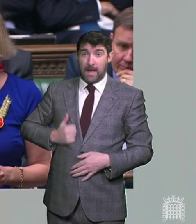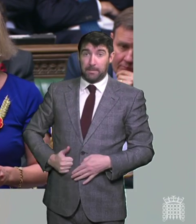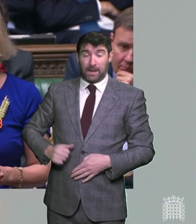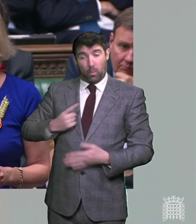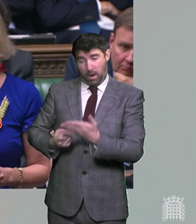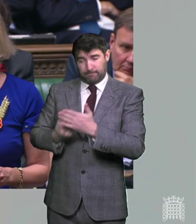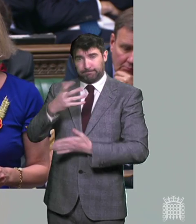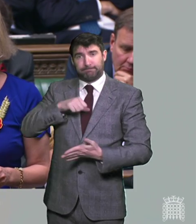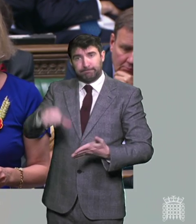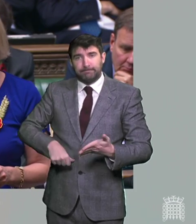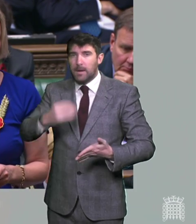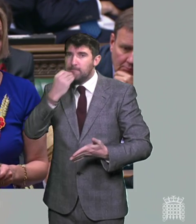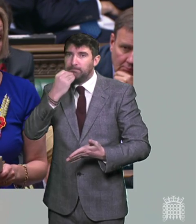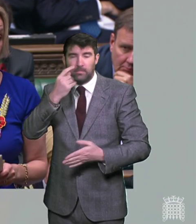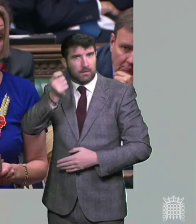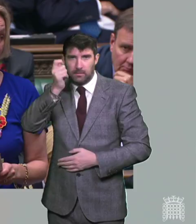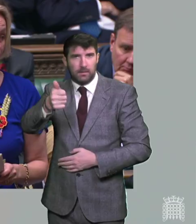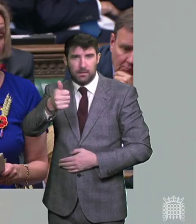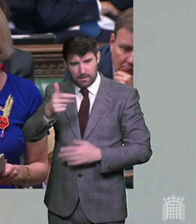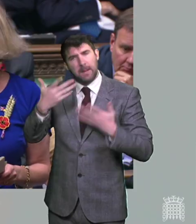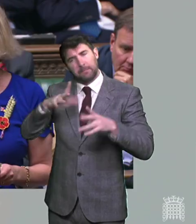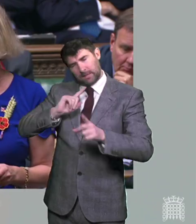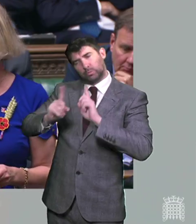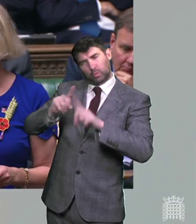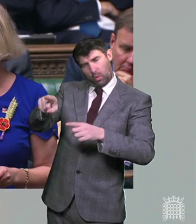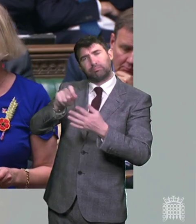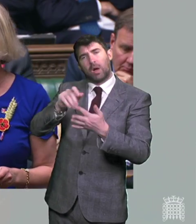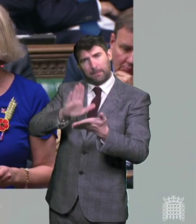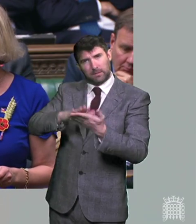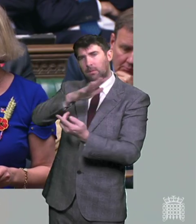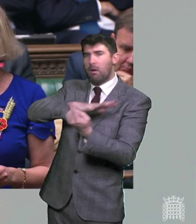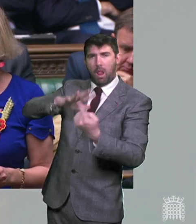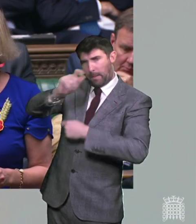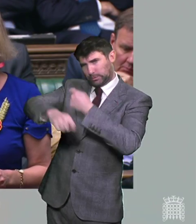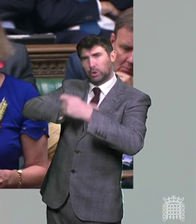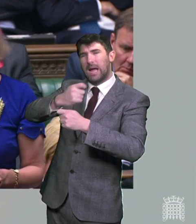I have discussed climate change with my right honourable Friend, and I know he cares.